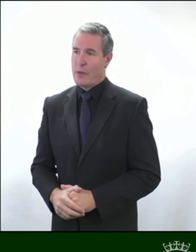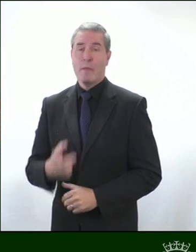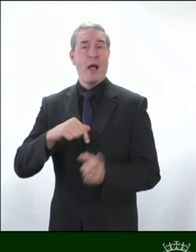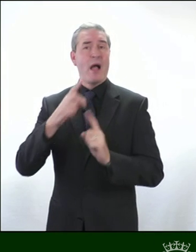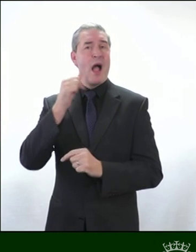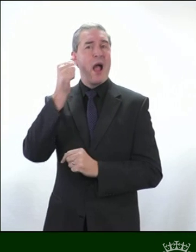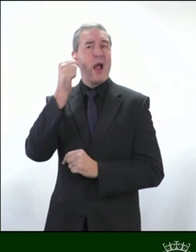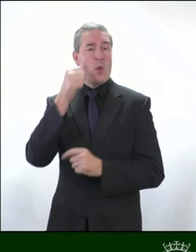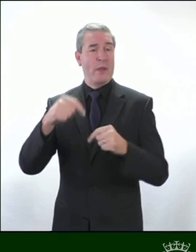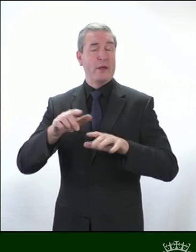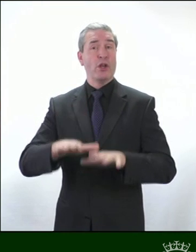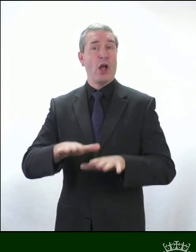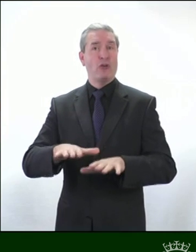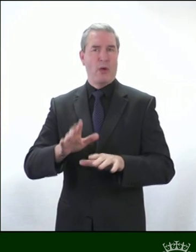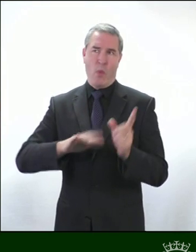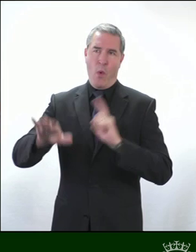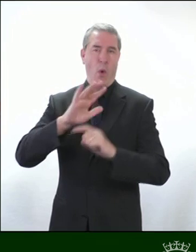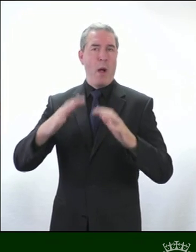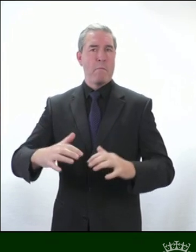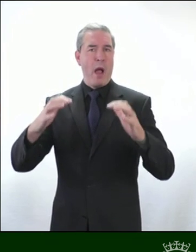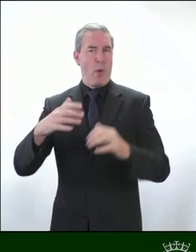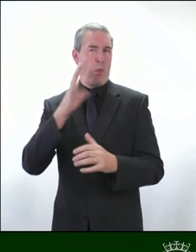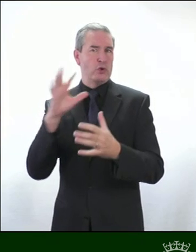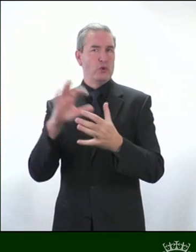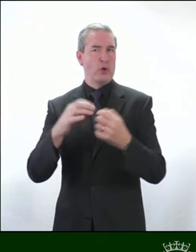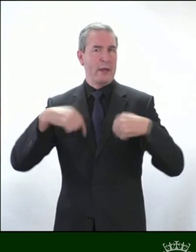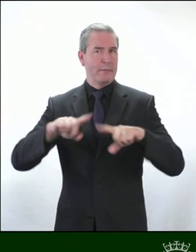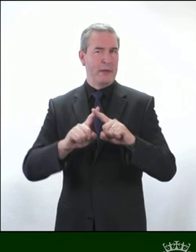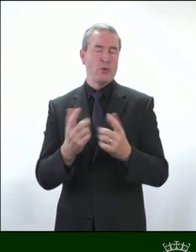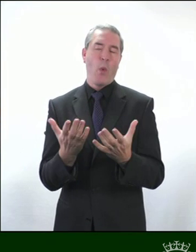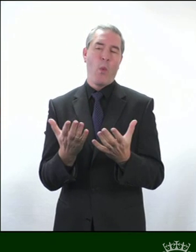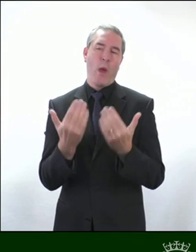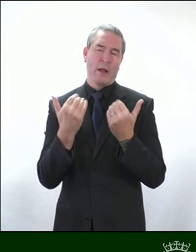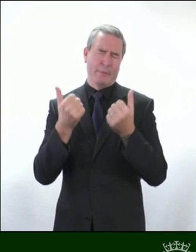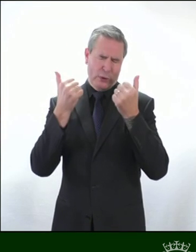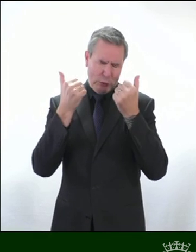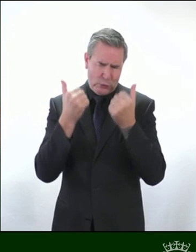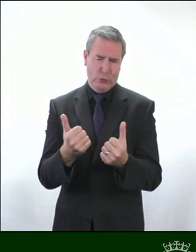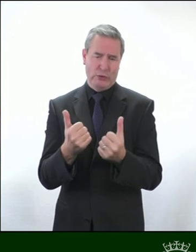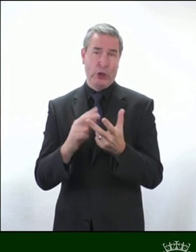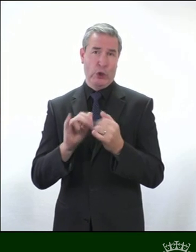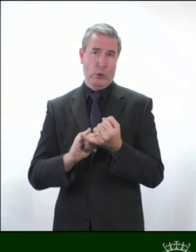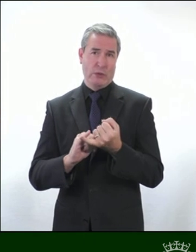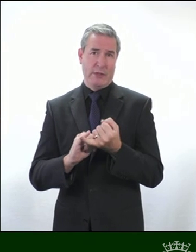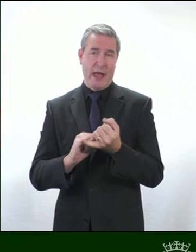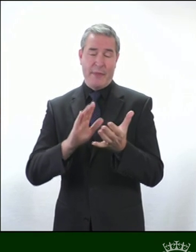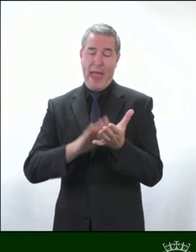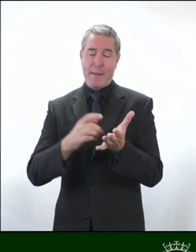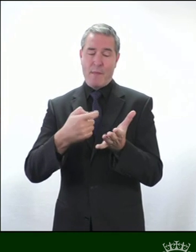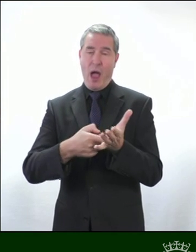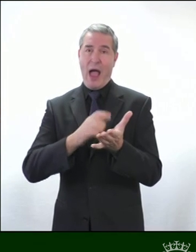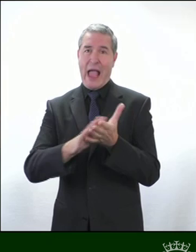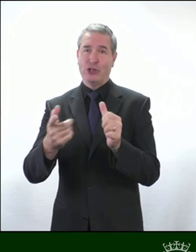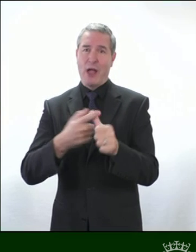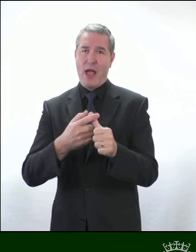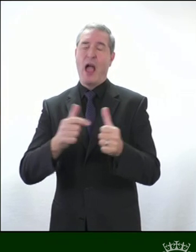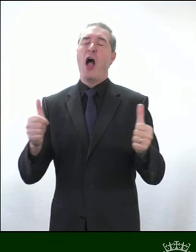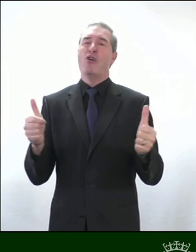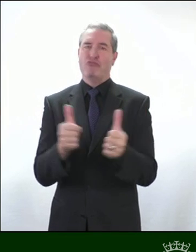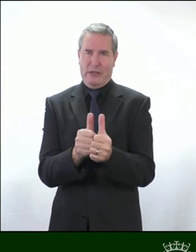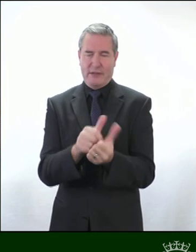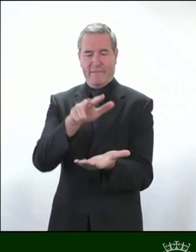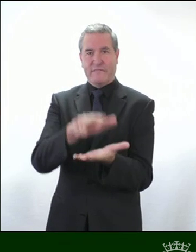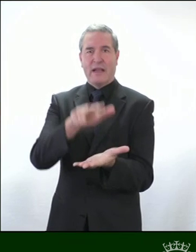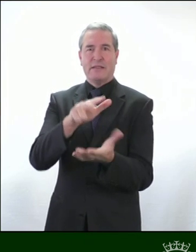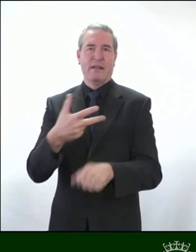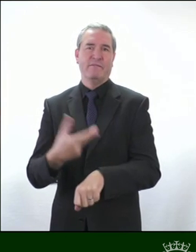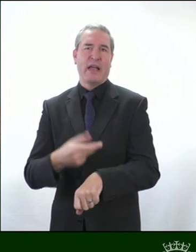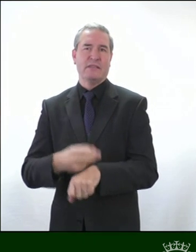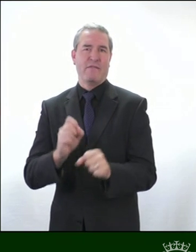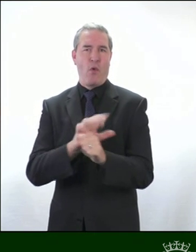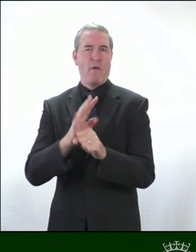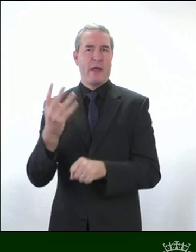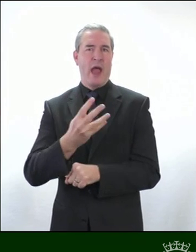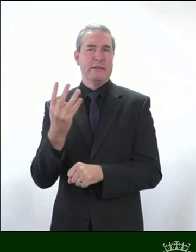I know that the whole House will want to join me in welcoming the fantastic news that the MHRA—the Medicines and Healthcare Products Regulatory Agency—has formally authorised the Pfizer vaccine for covid-19.